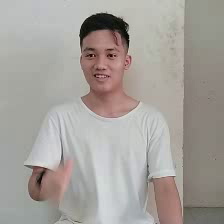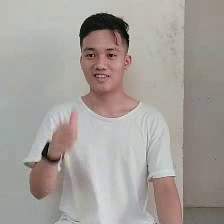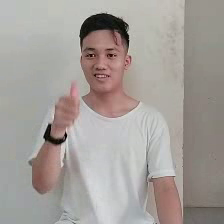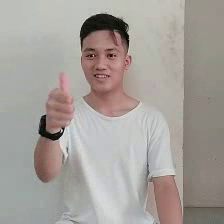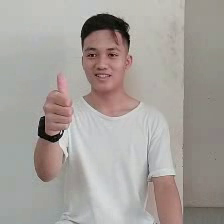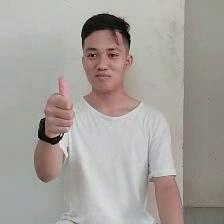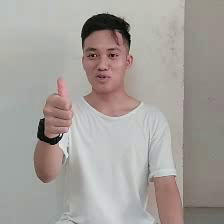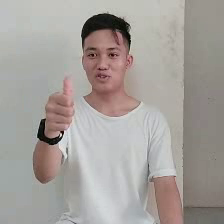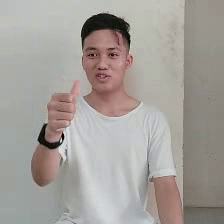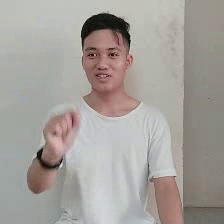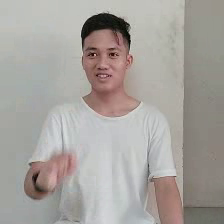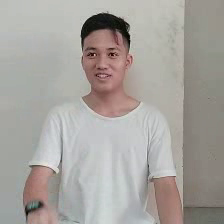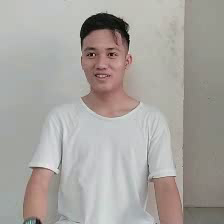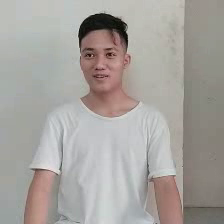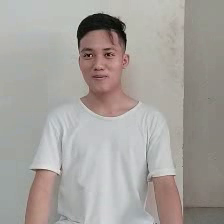Thích